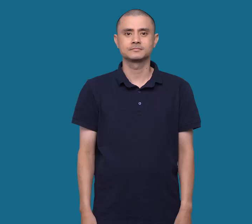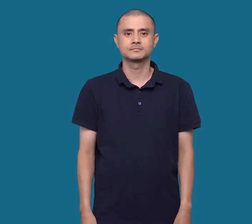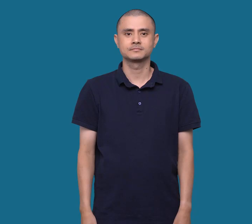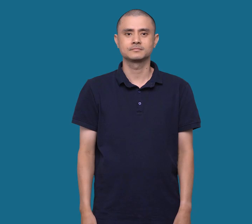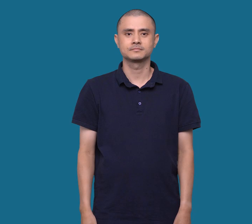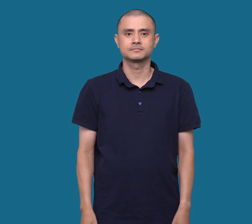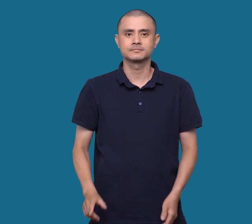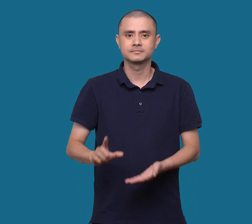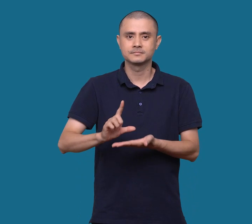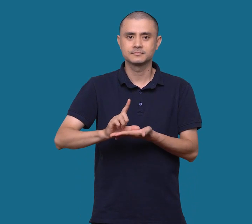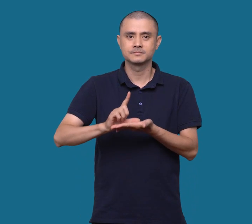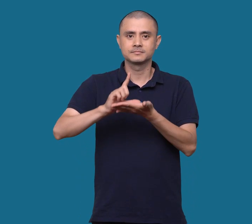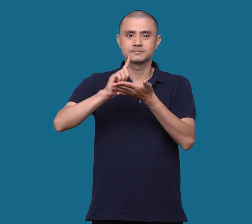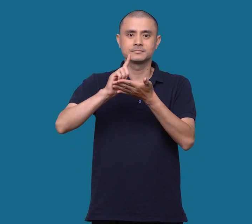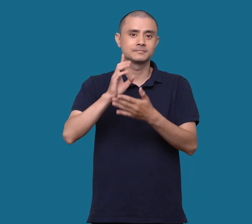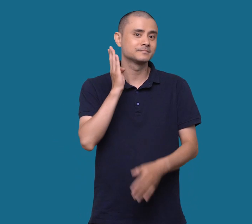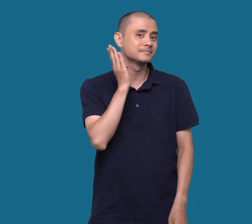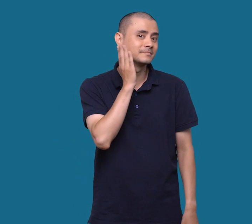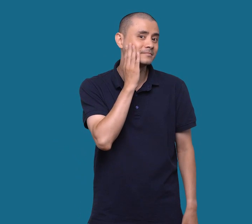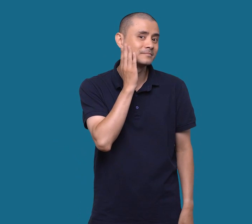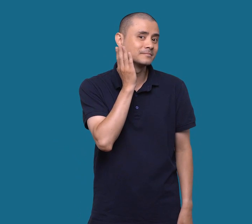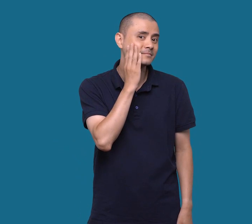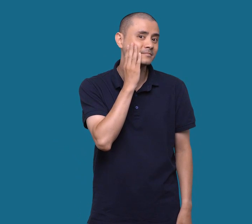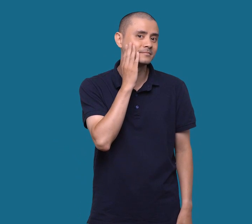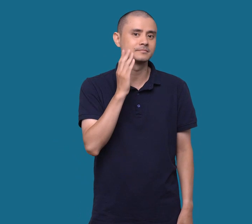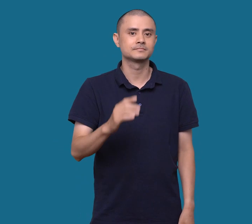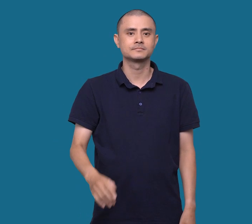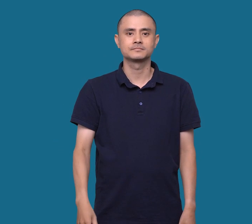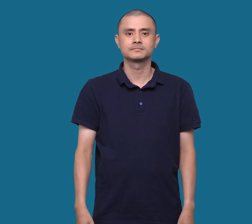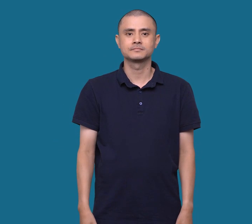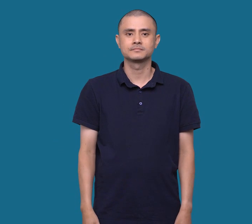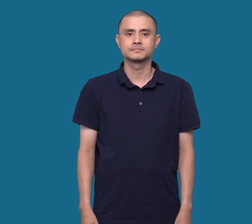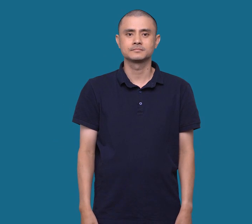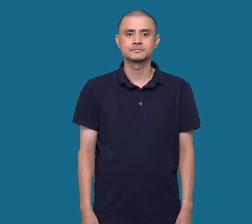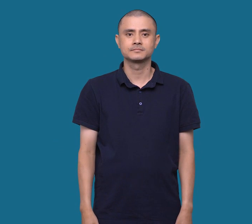ngày của Mẹ